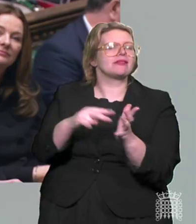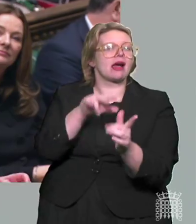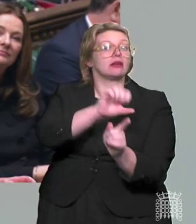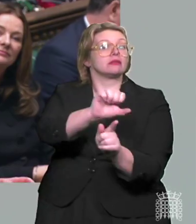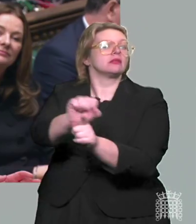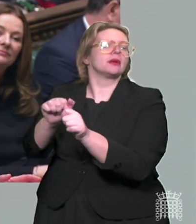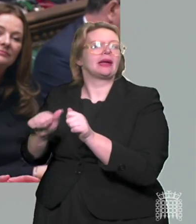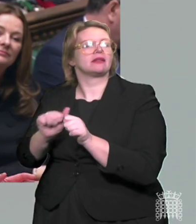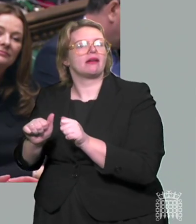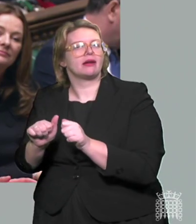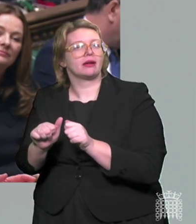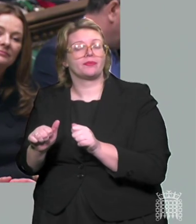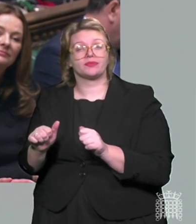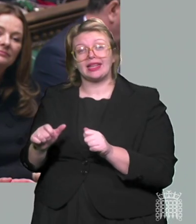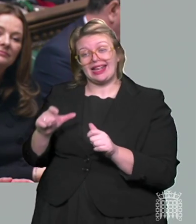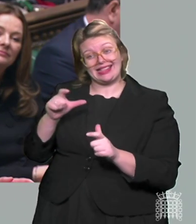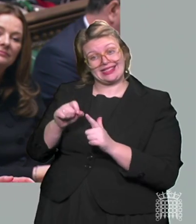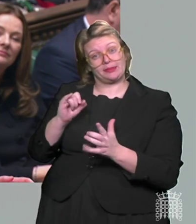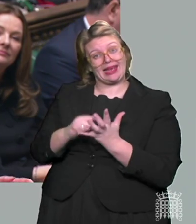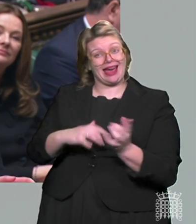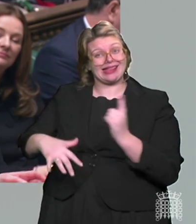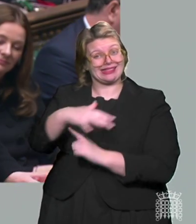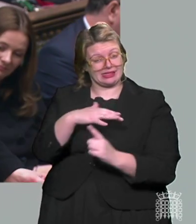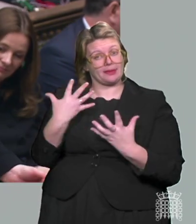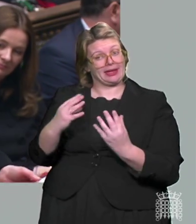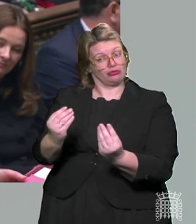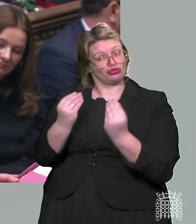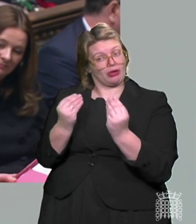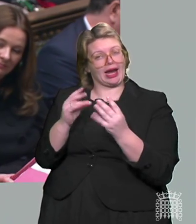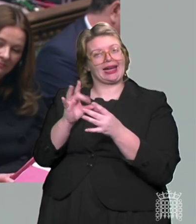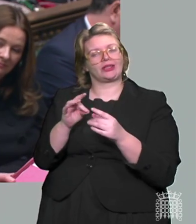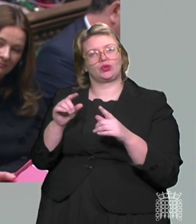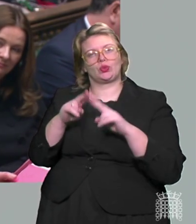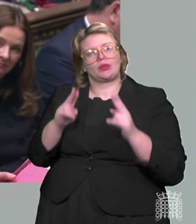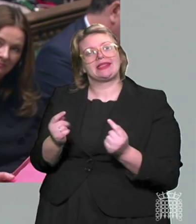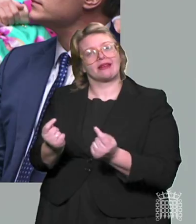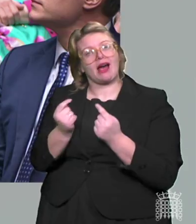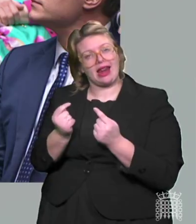We are absolutely determined to play a leading role in ensuring international accountability for Russia’s actions.